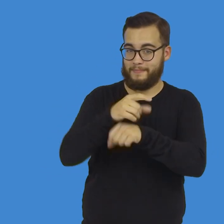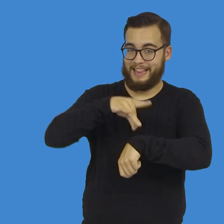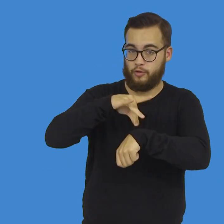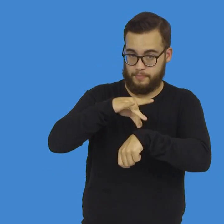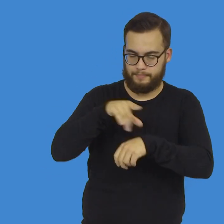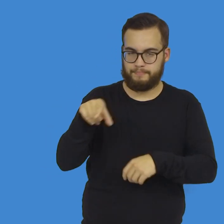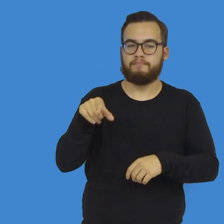enfermo